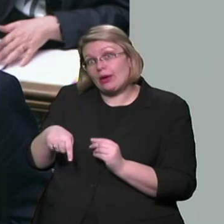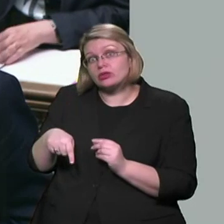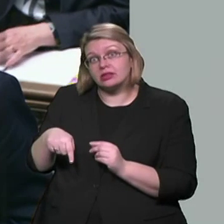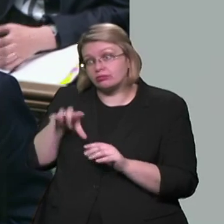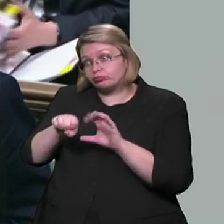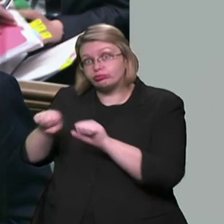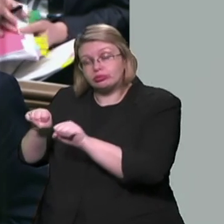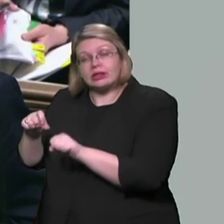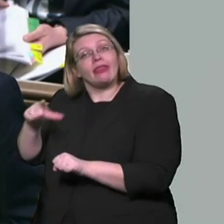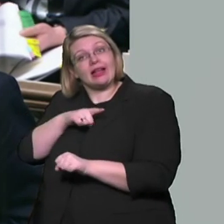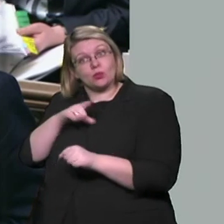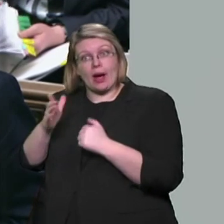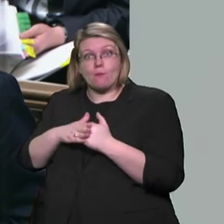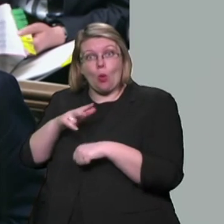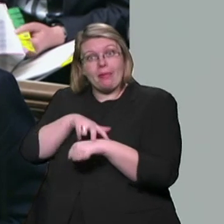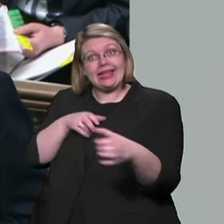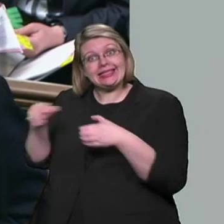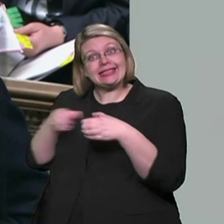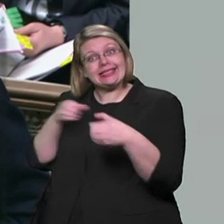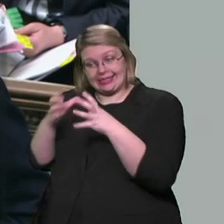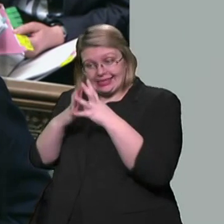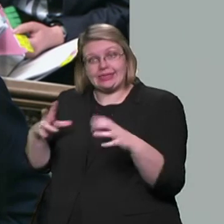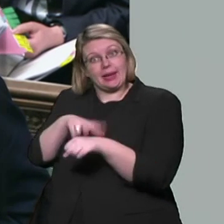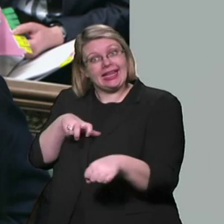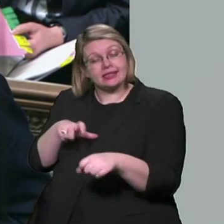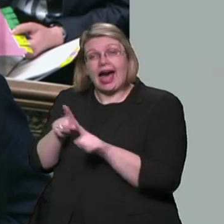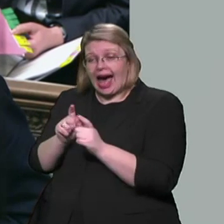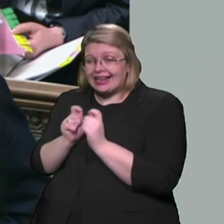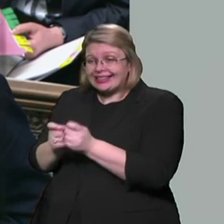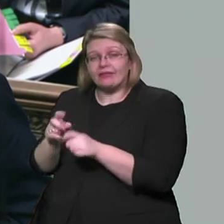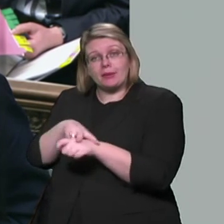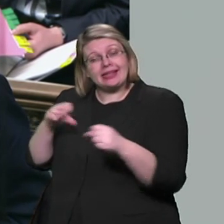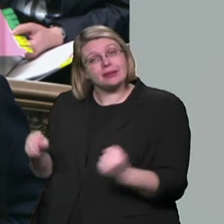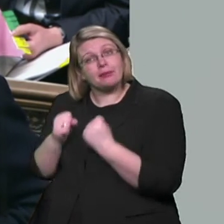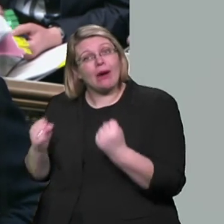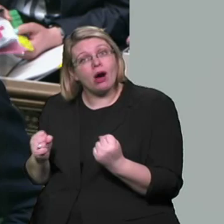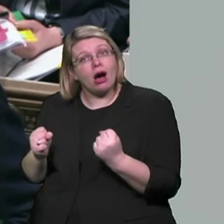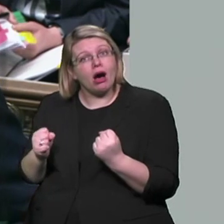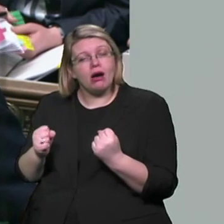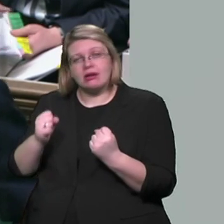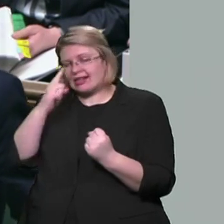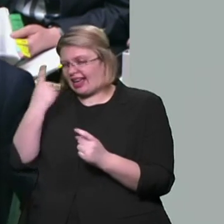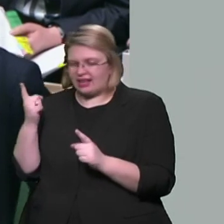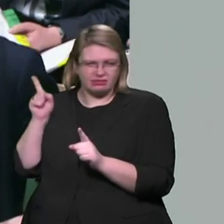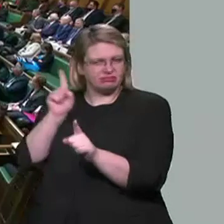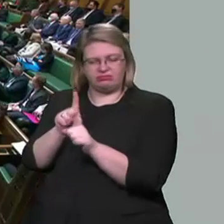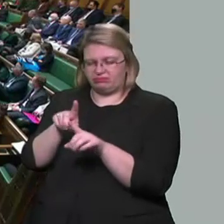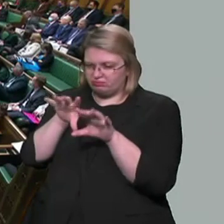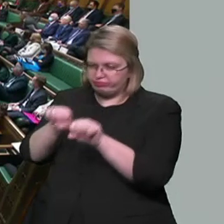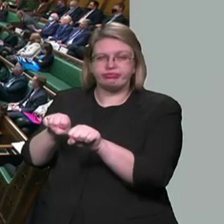That is why we are recruiting many more police and giving them the powers they need to come down hard on those gangs.